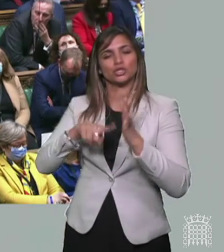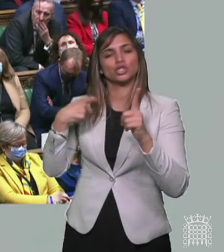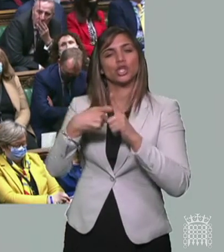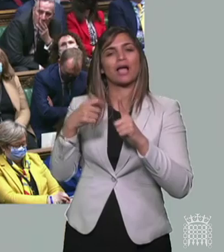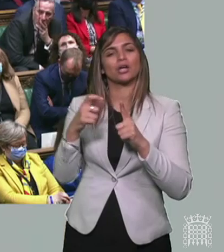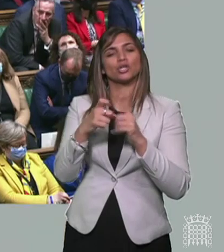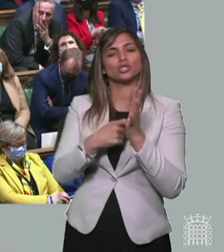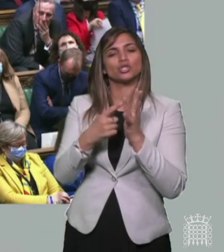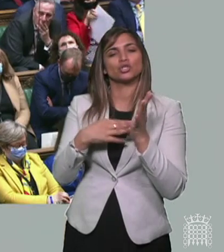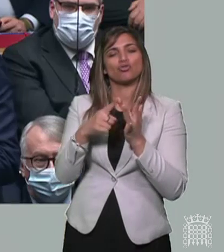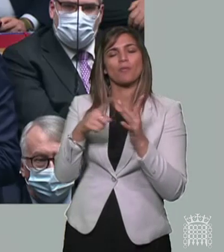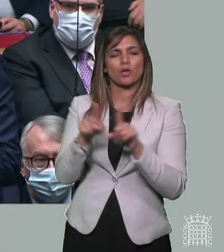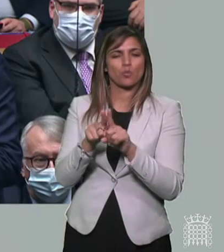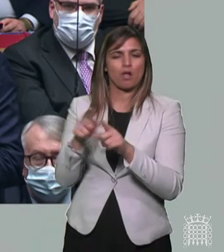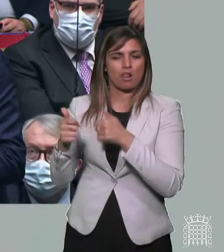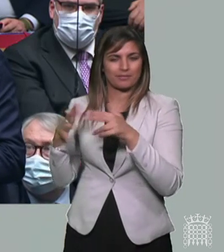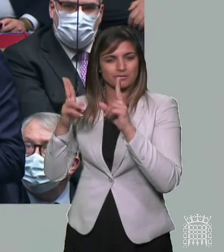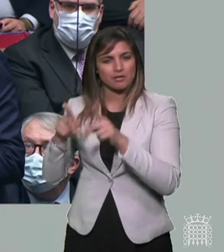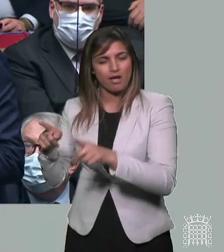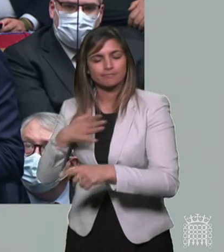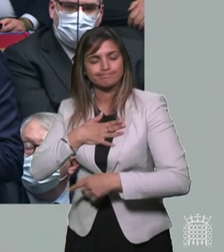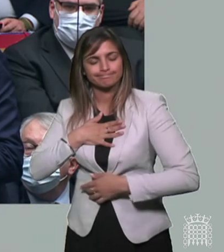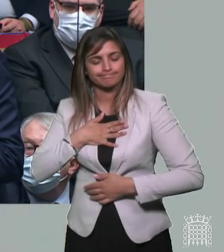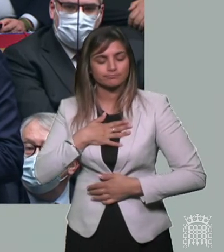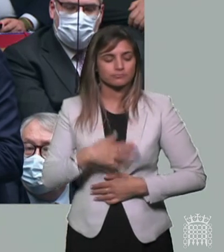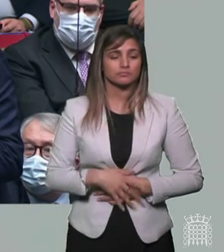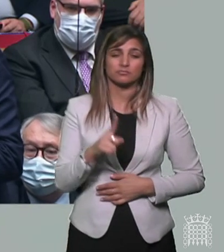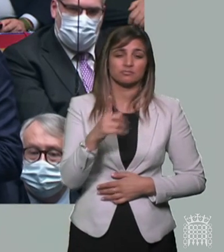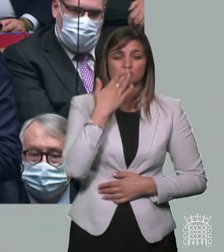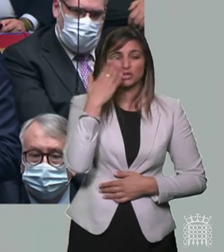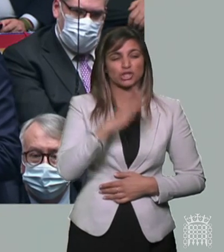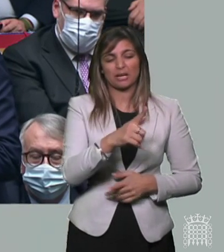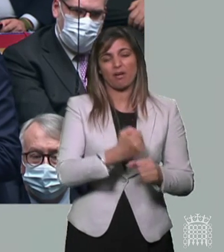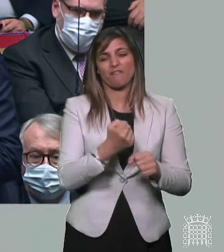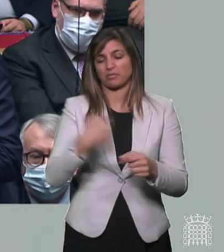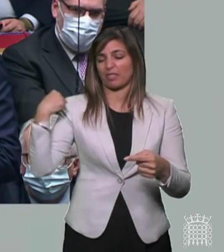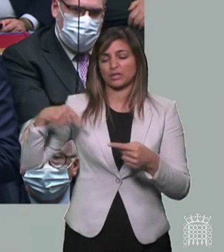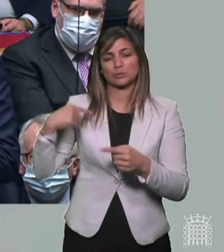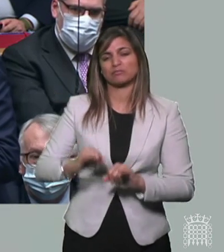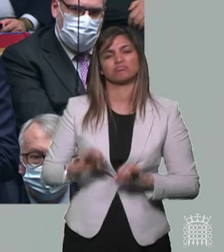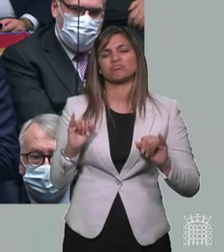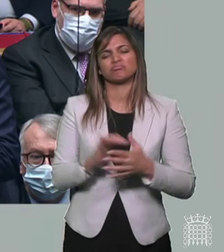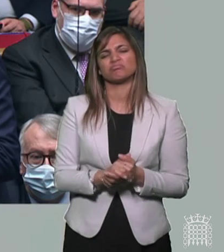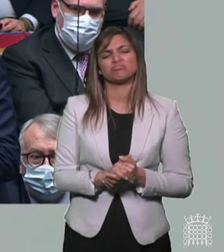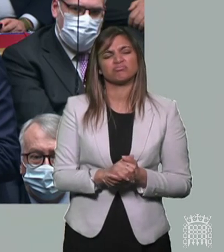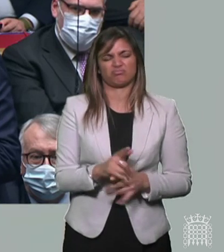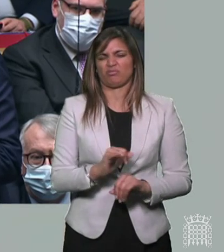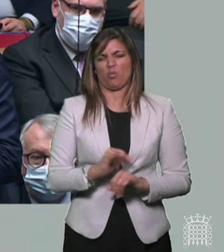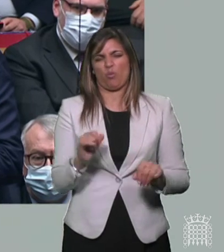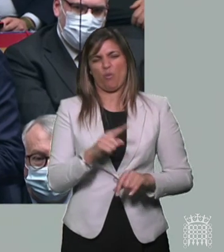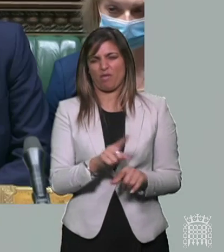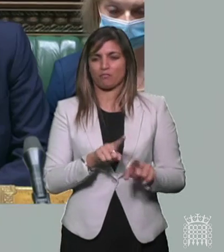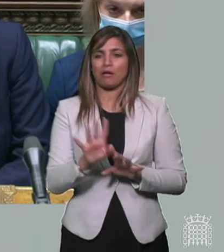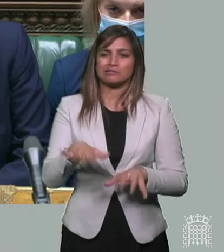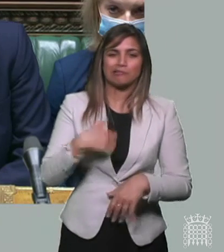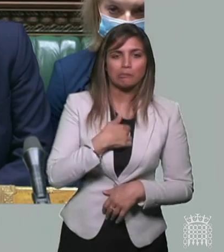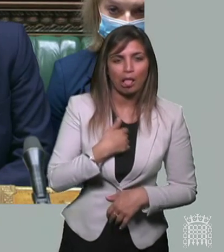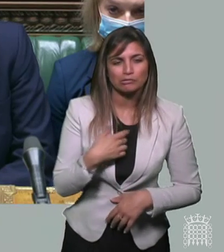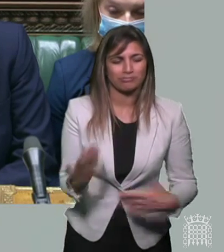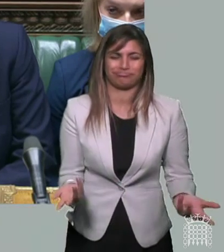After another shameful week for the Prime Minister’s Government, this has been a shameful attempt to apologise to the House today.